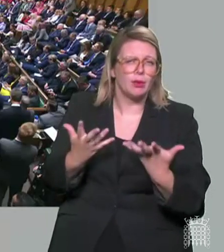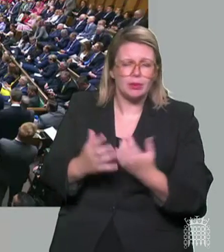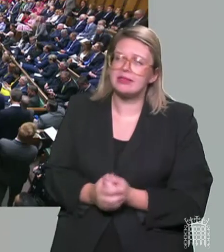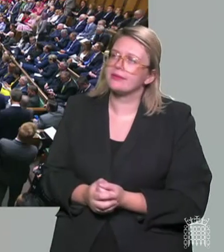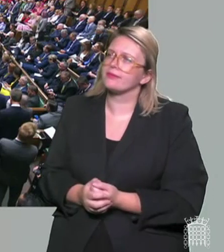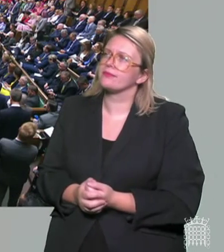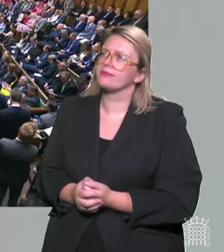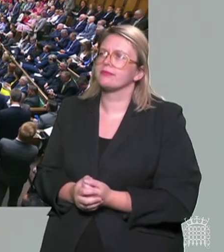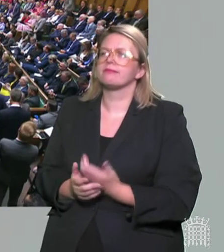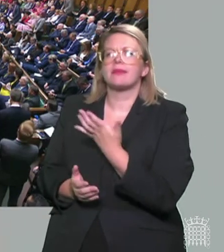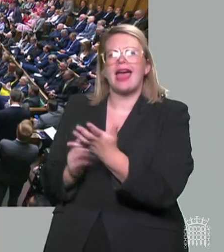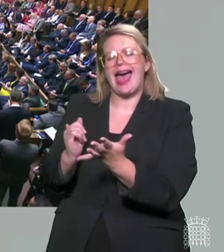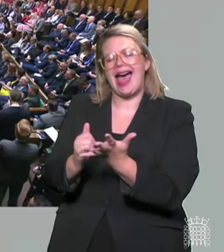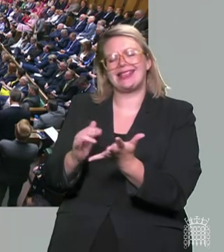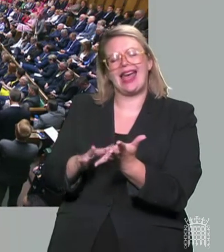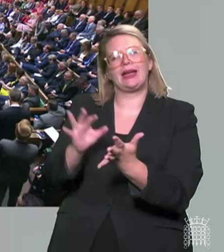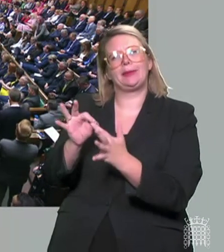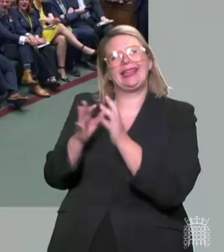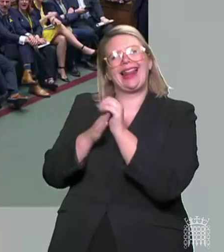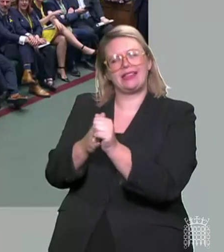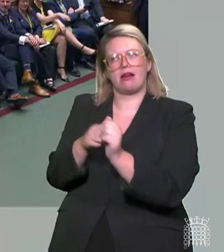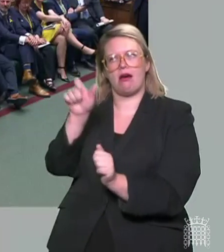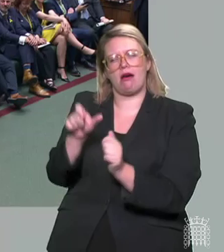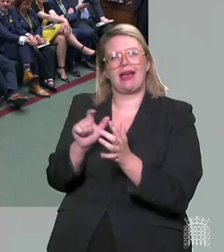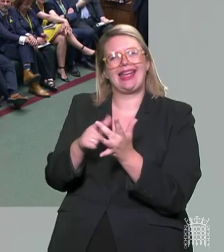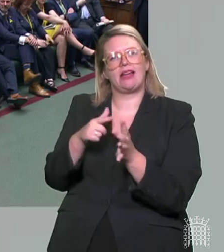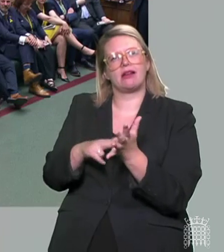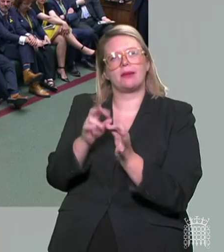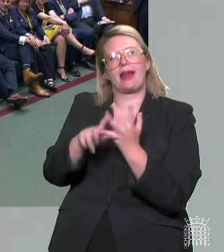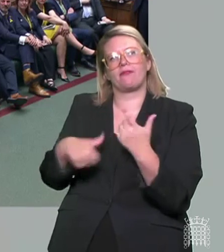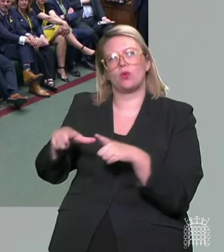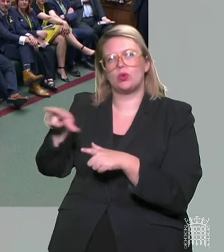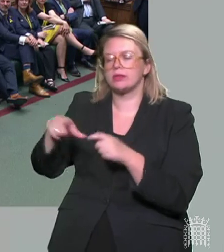We now come to the leader of the SNP.